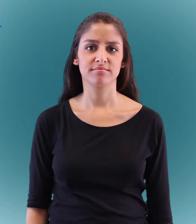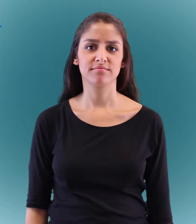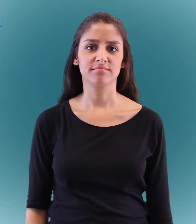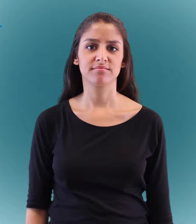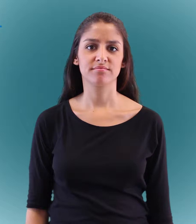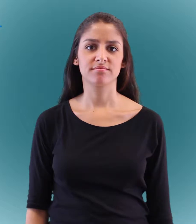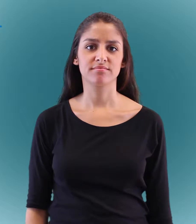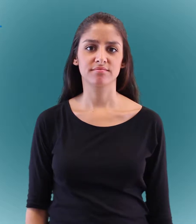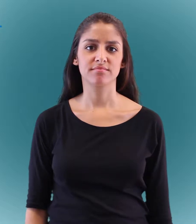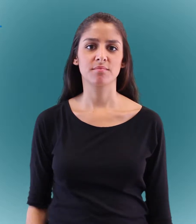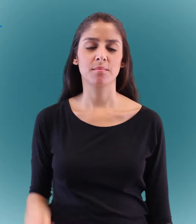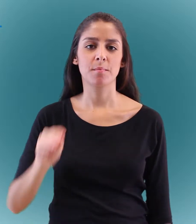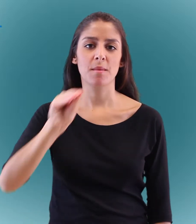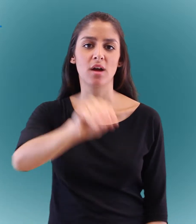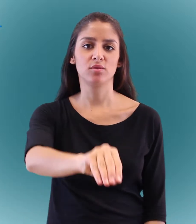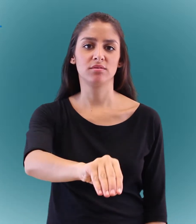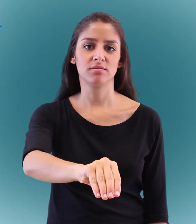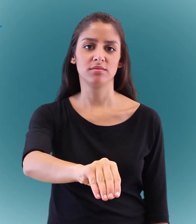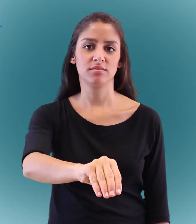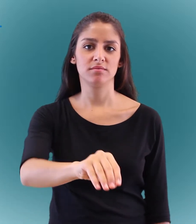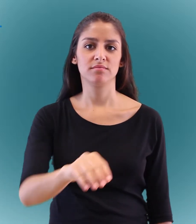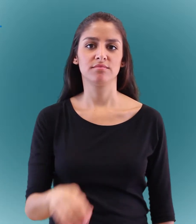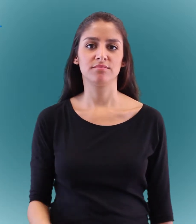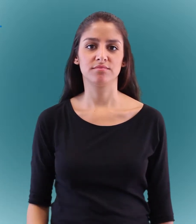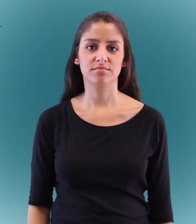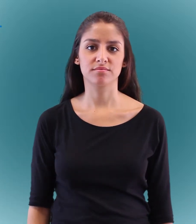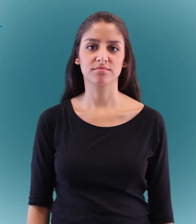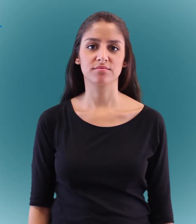להפקיד